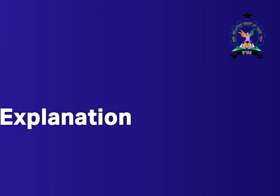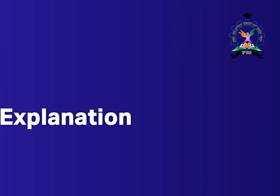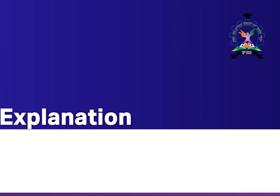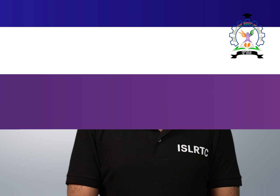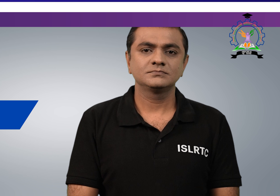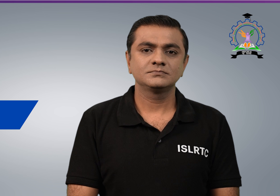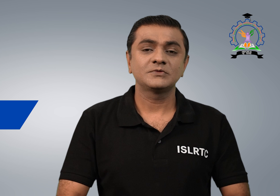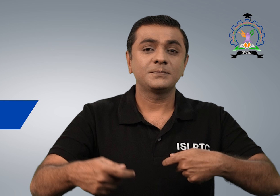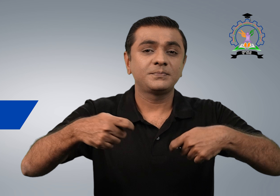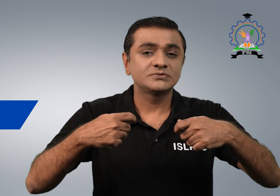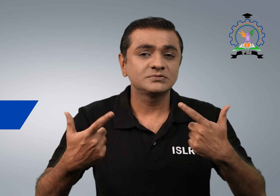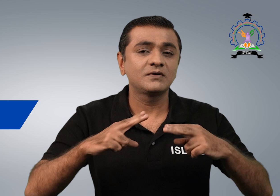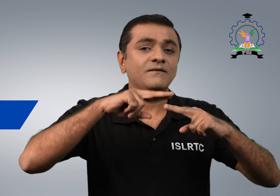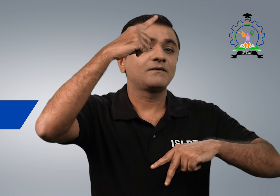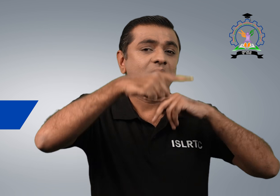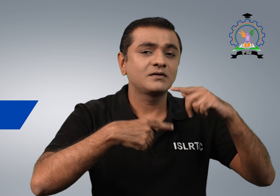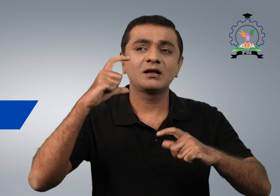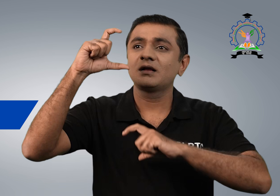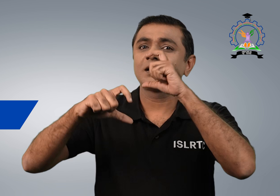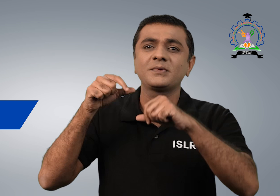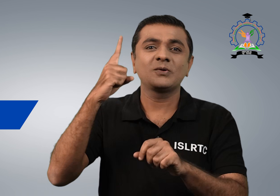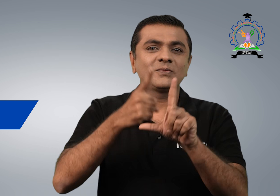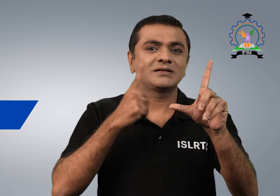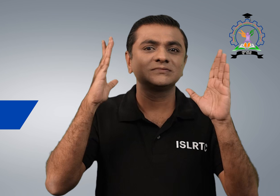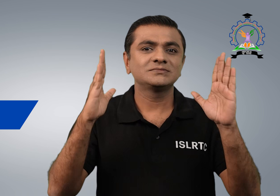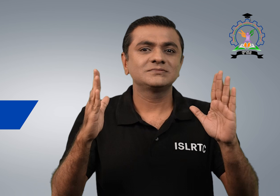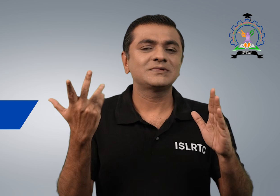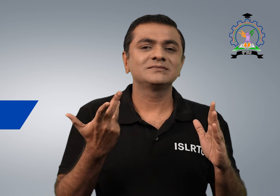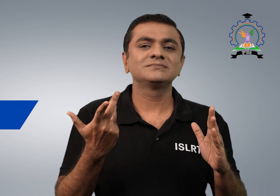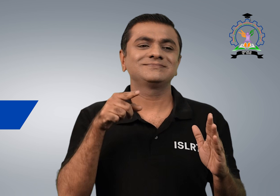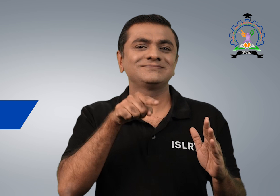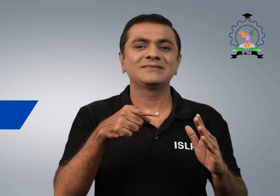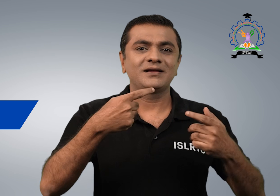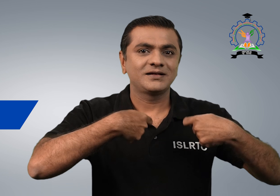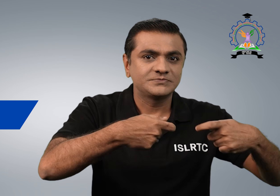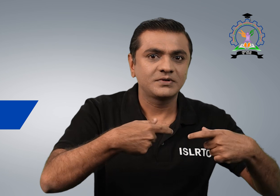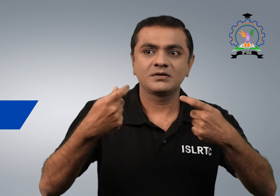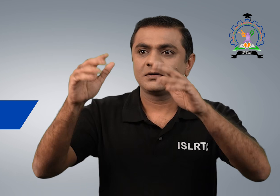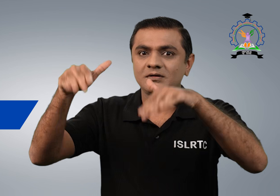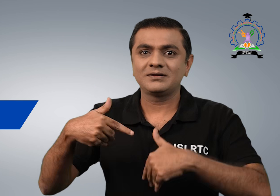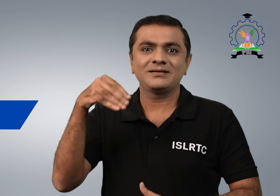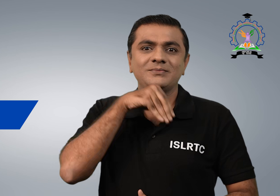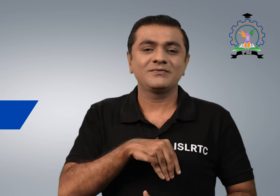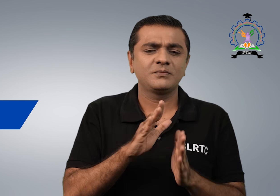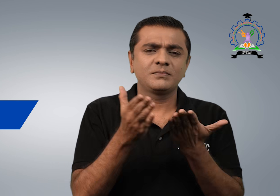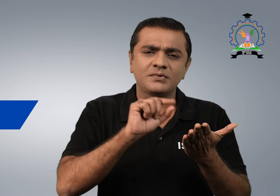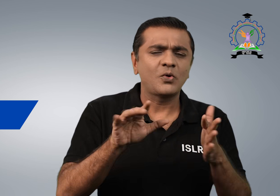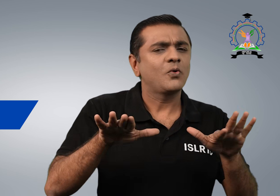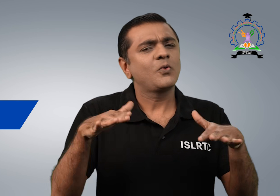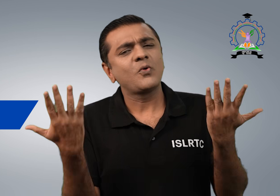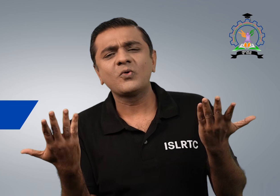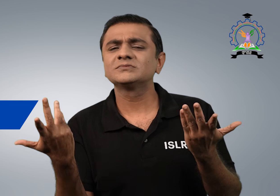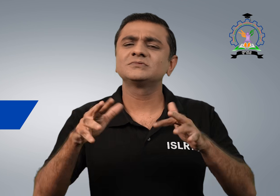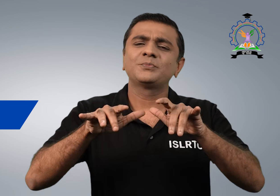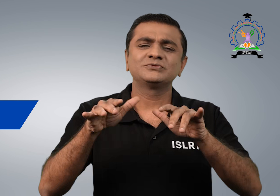It is the practice of recording the annual profit and loss of a company or a factory in a book or on a computer.